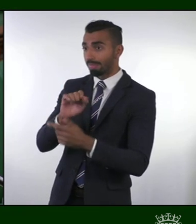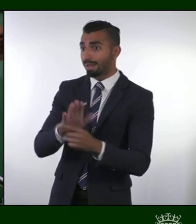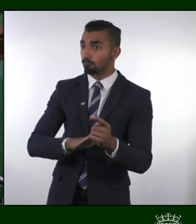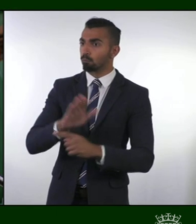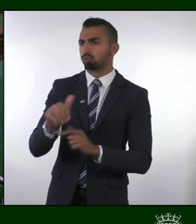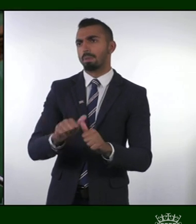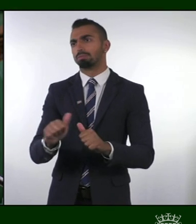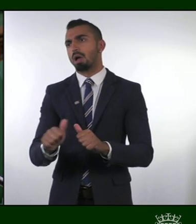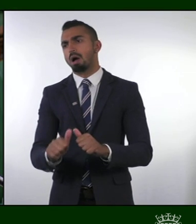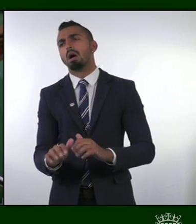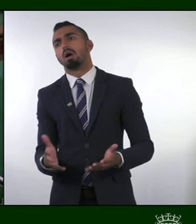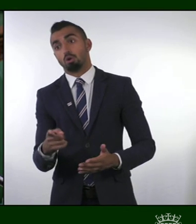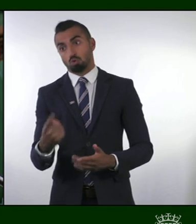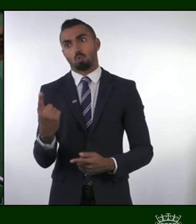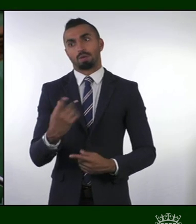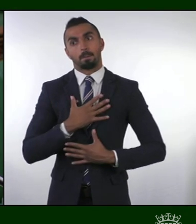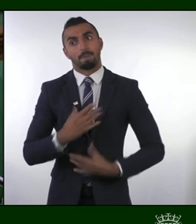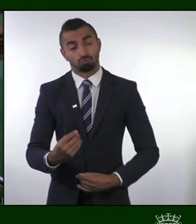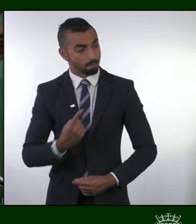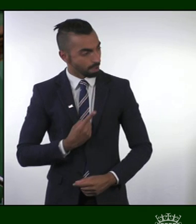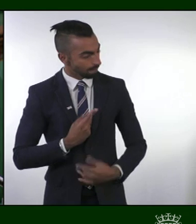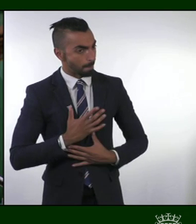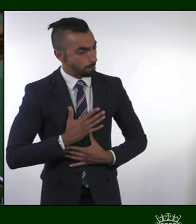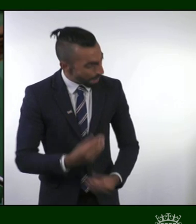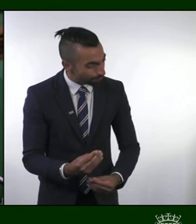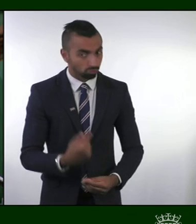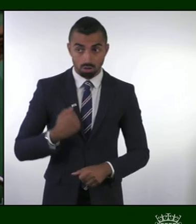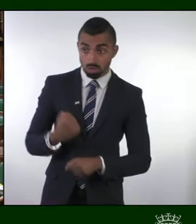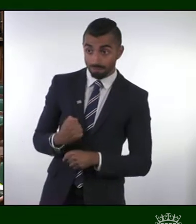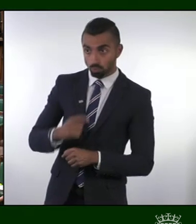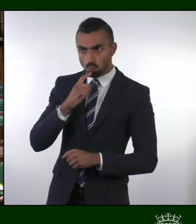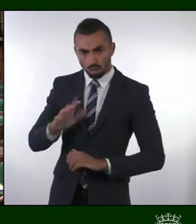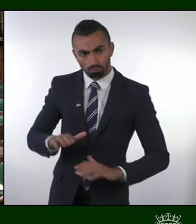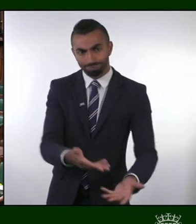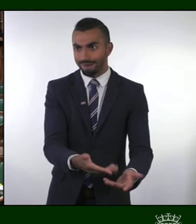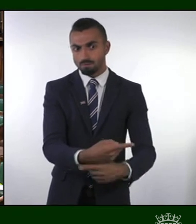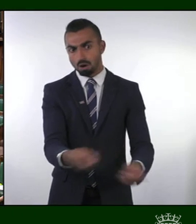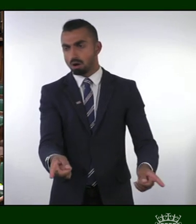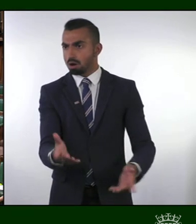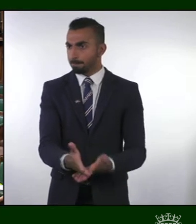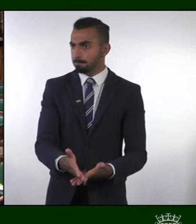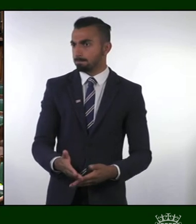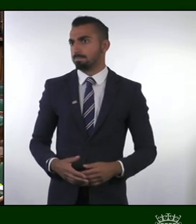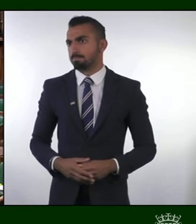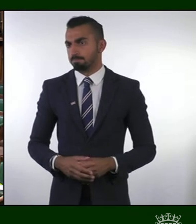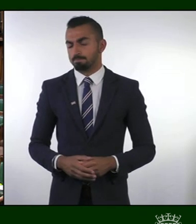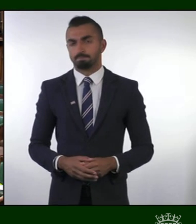That is something that he and I both feel very passionately about. We will, as a Government, deliver that.